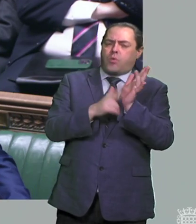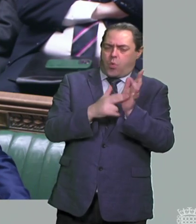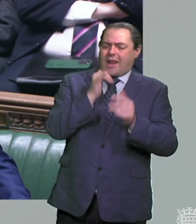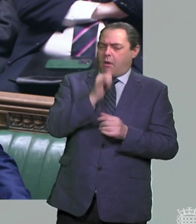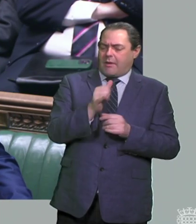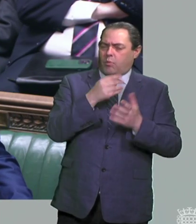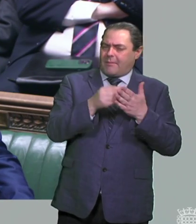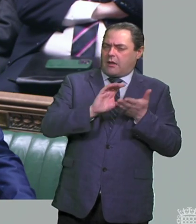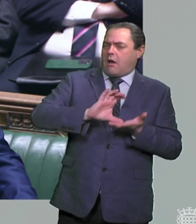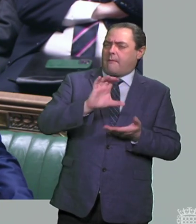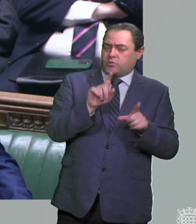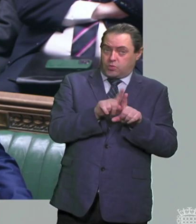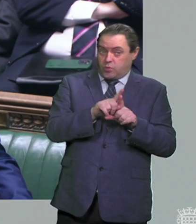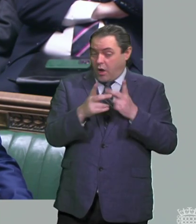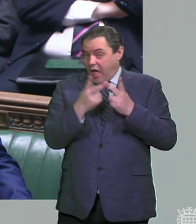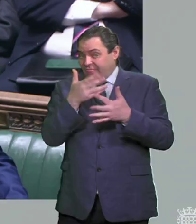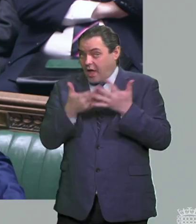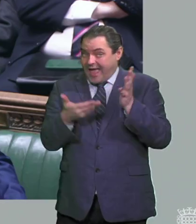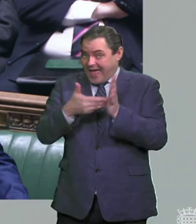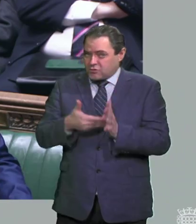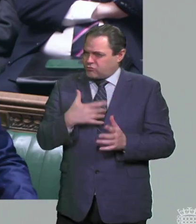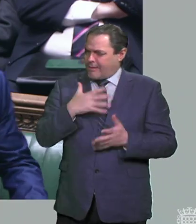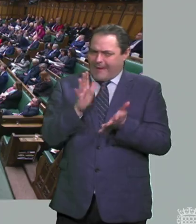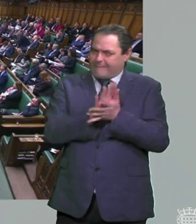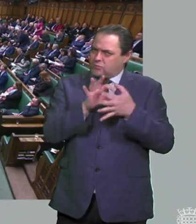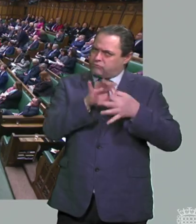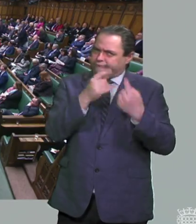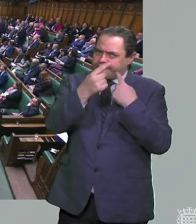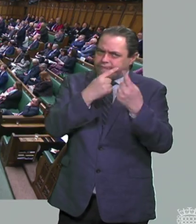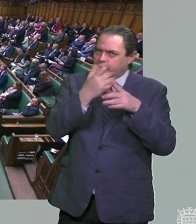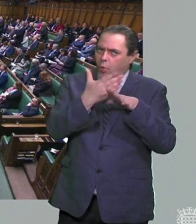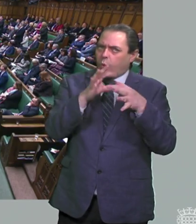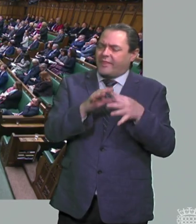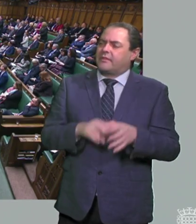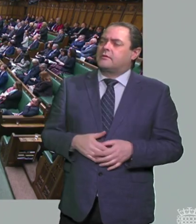If there are any further changes that she thinks need to be made, I would be happy to look at them with her.